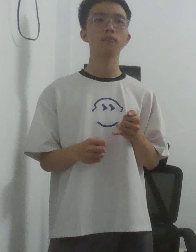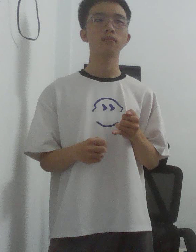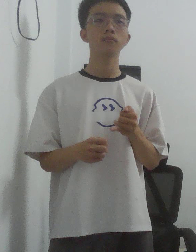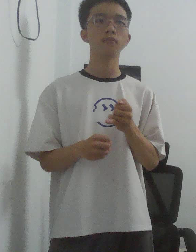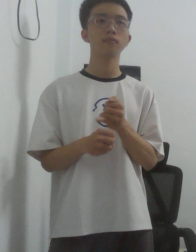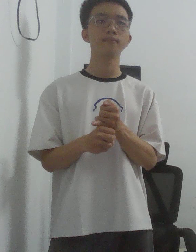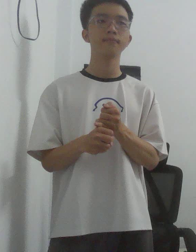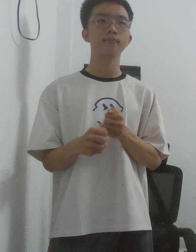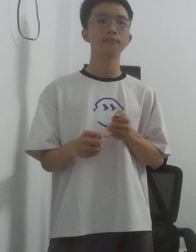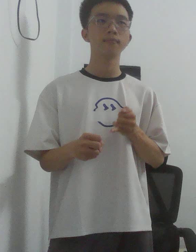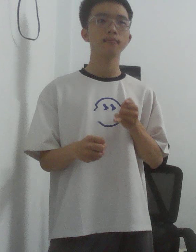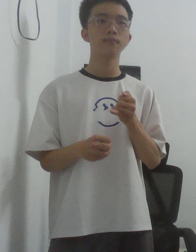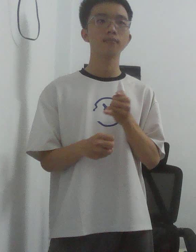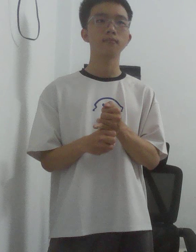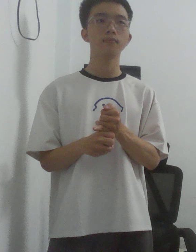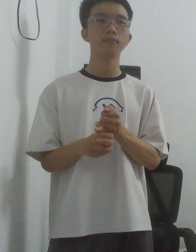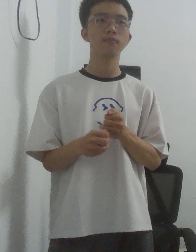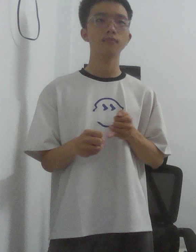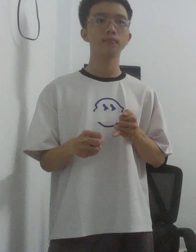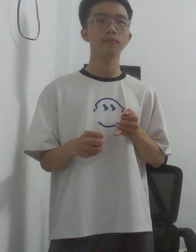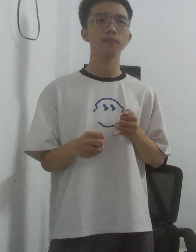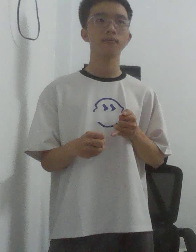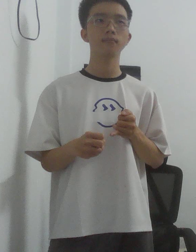cuoi nam